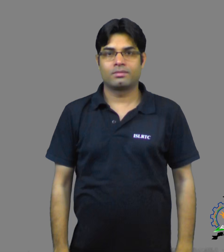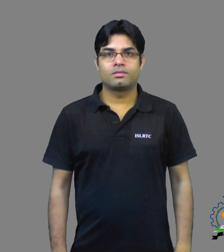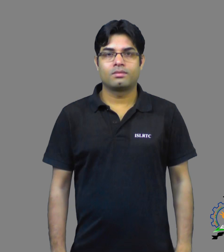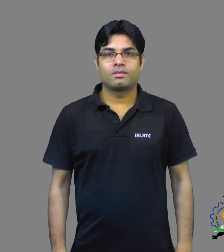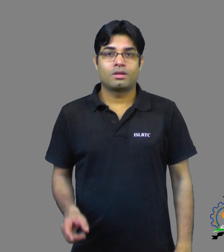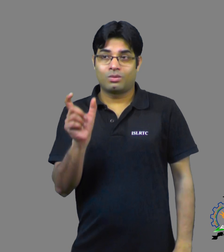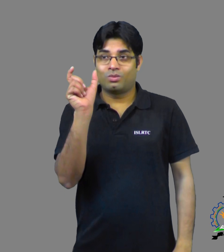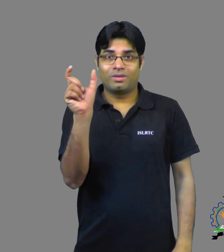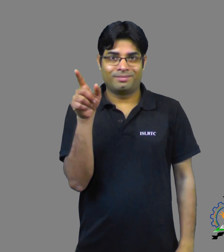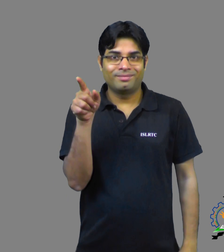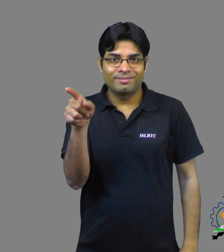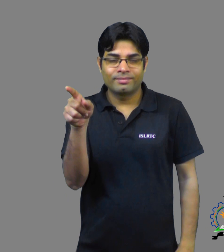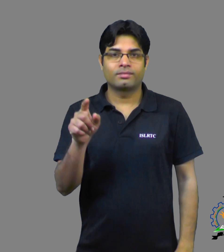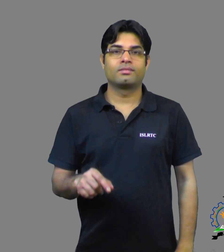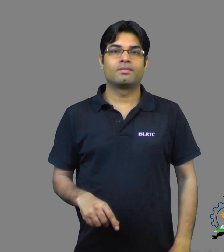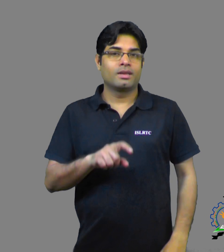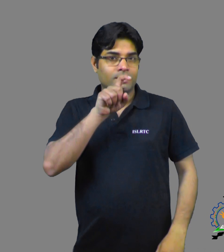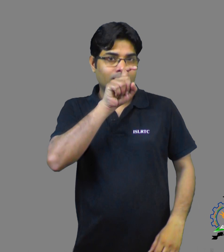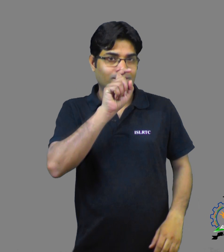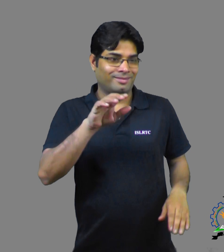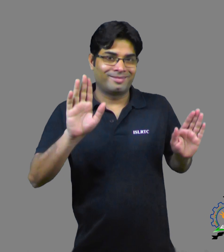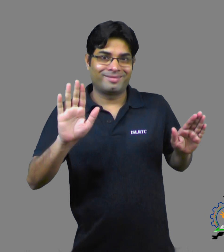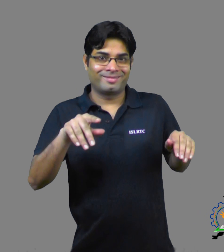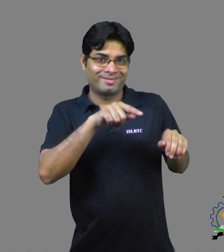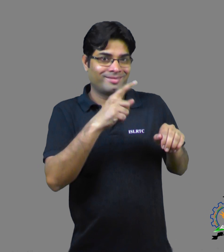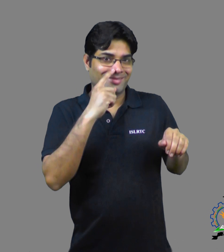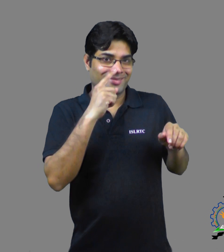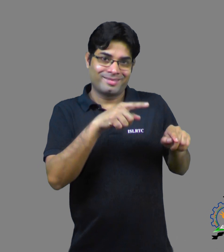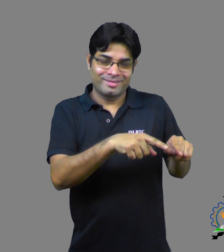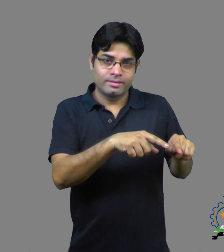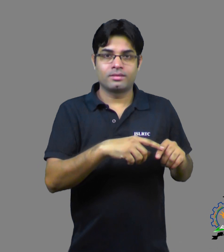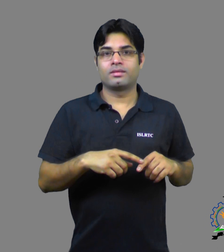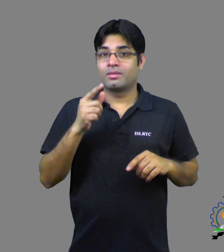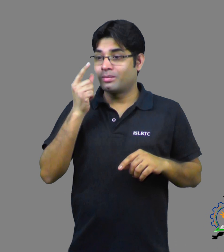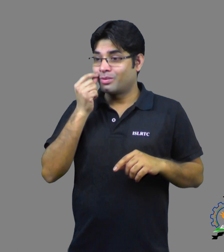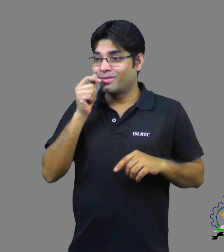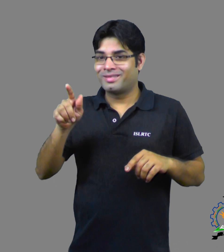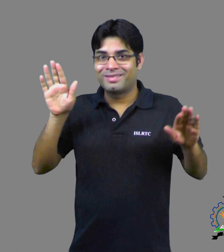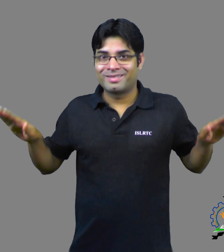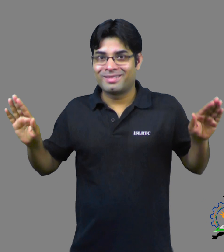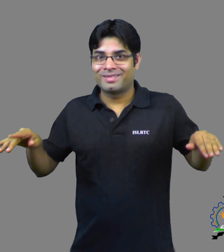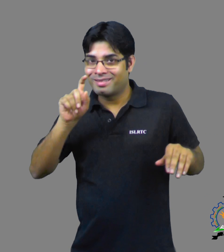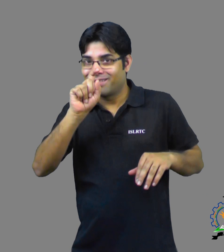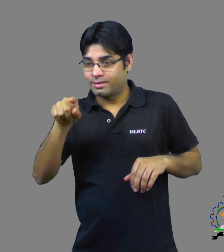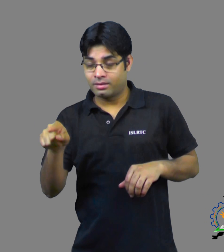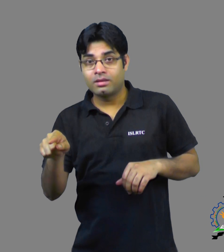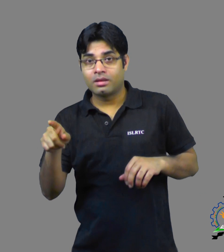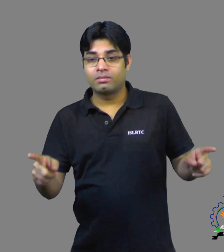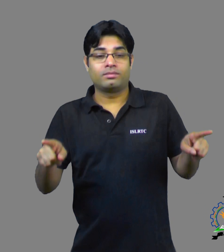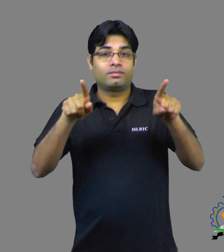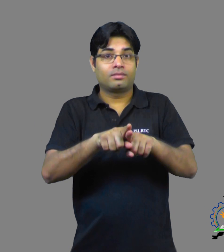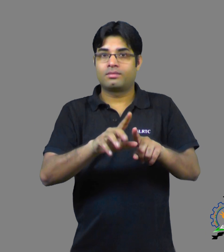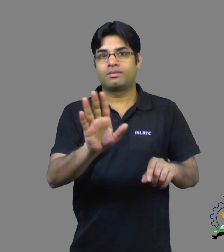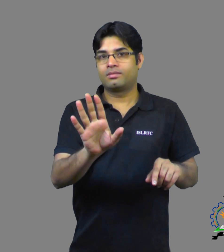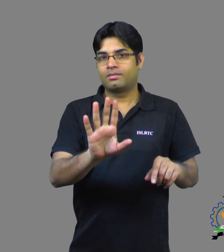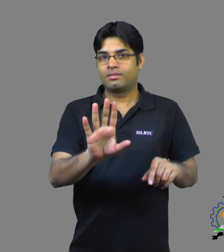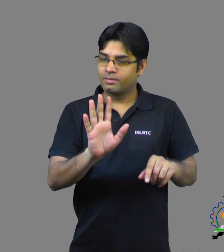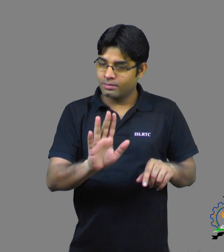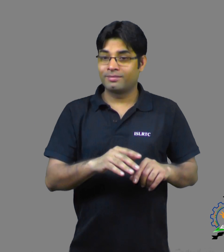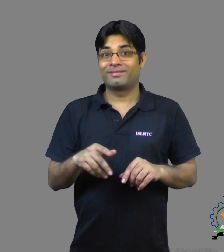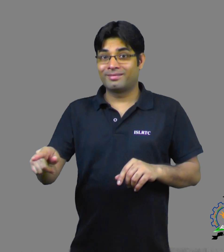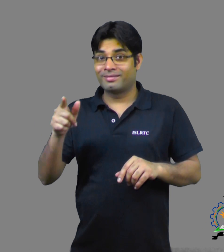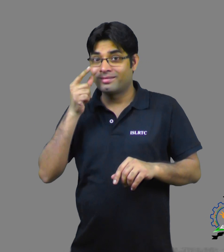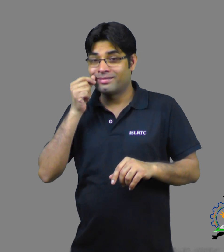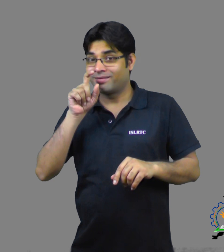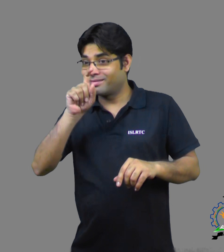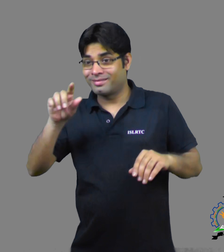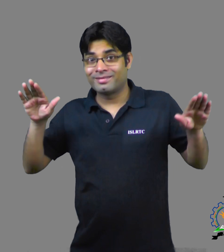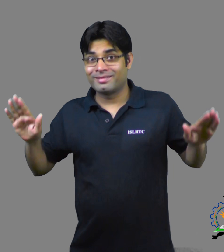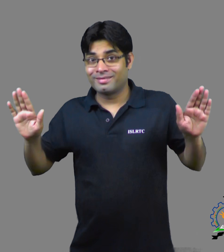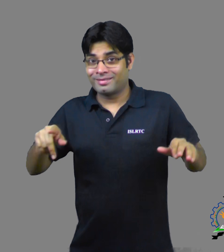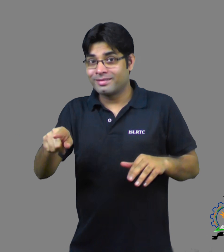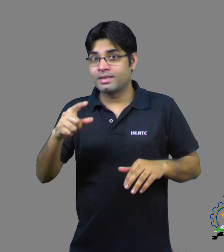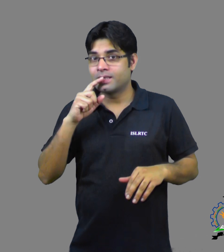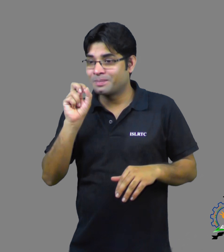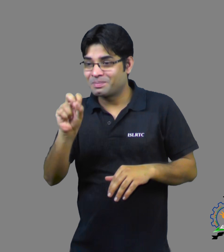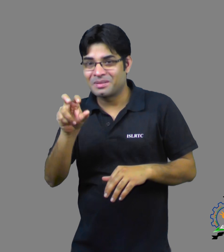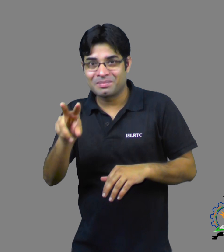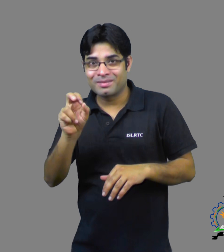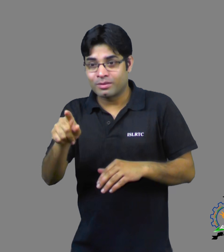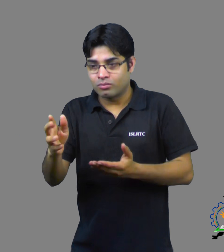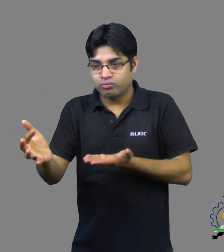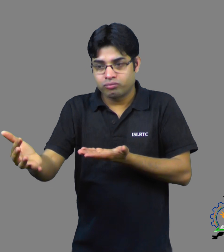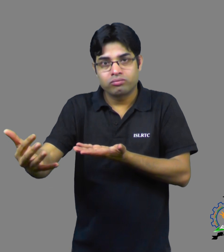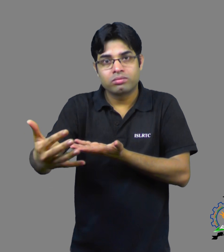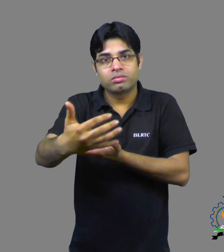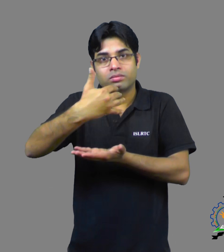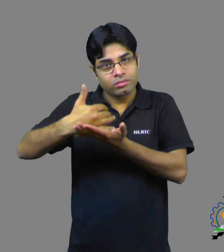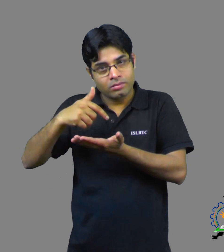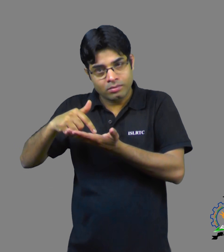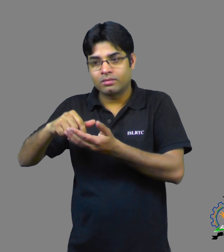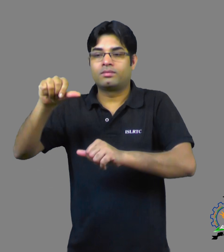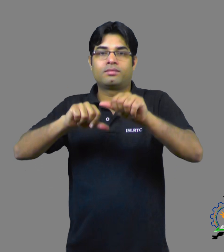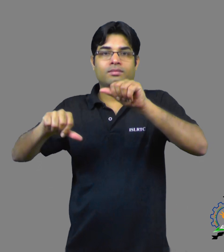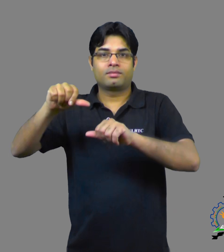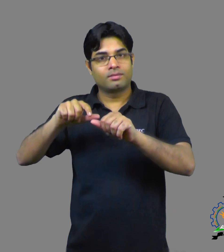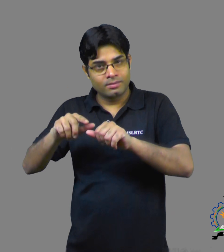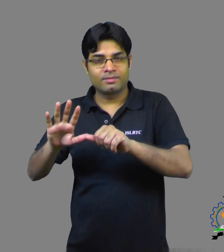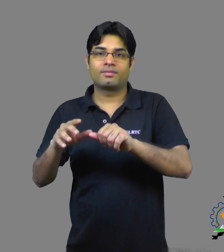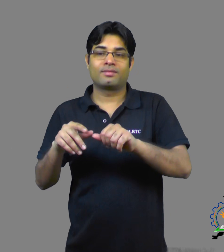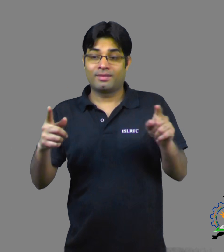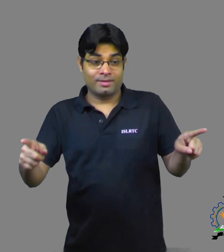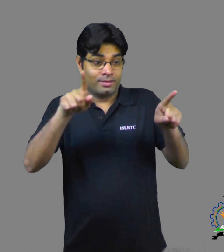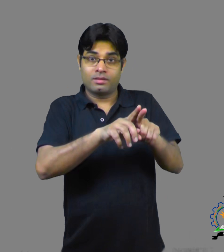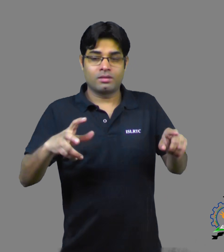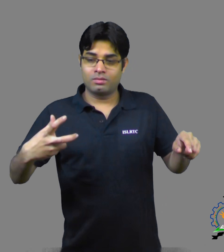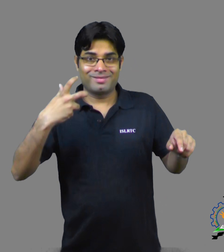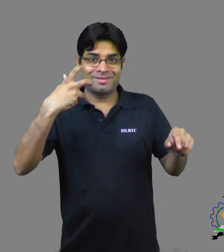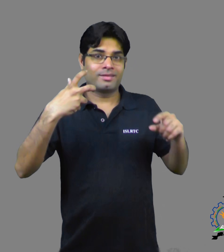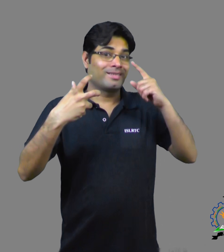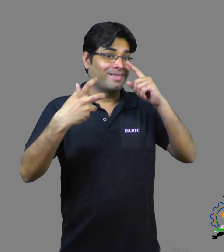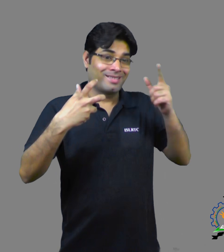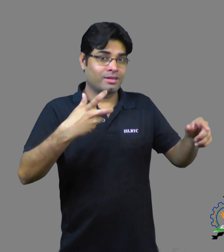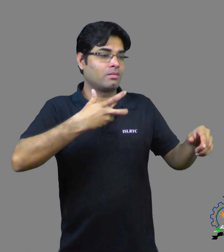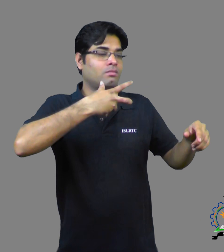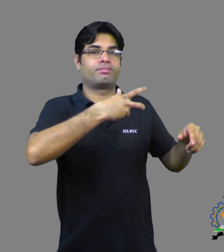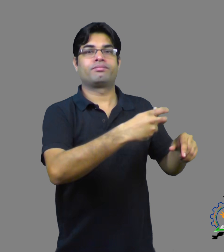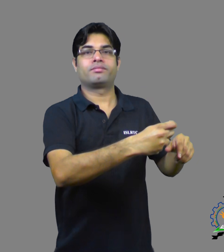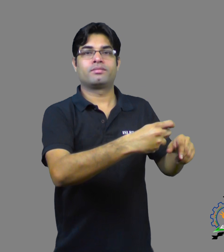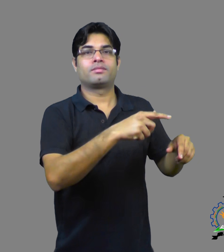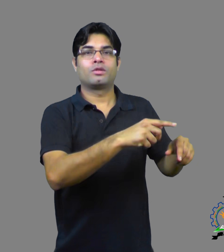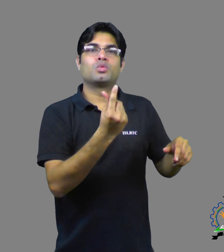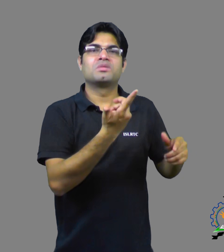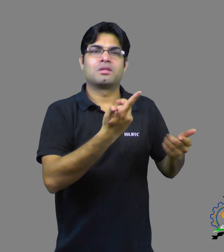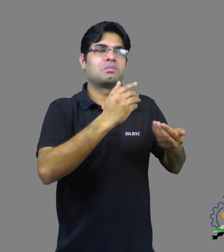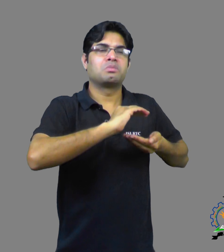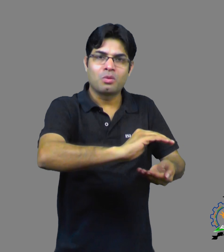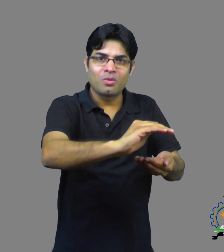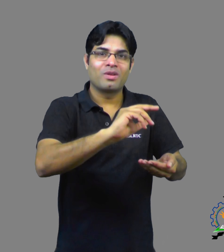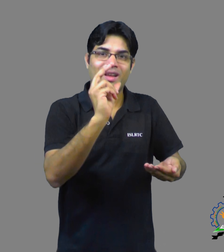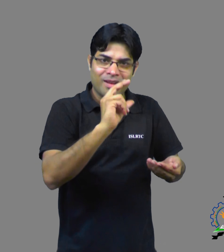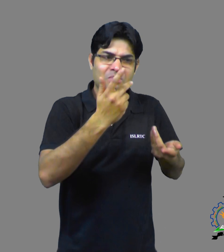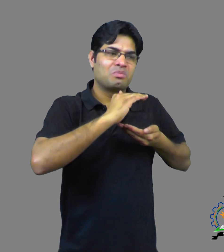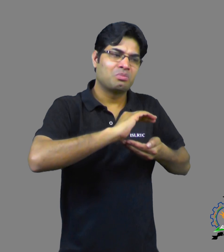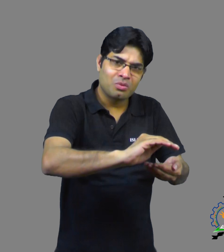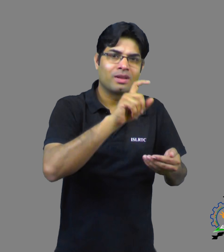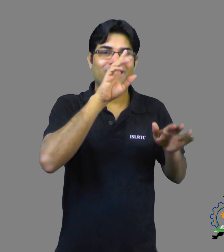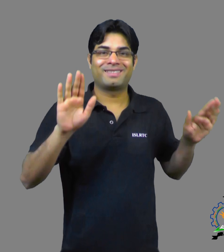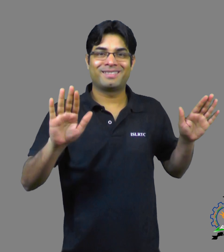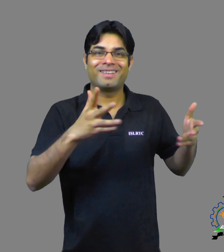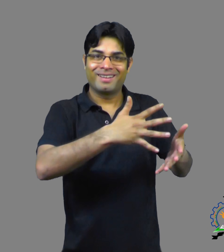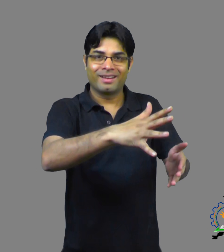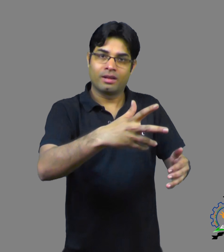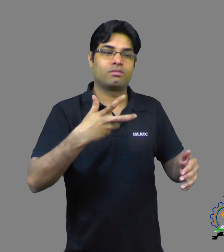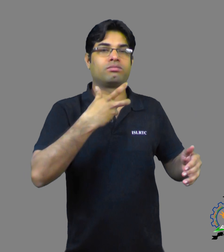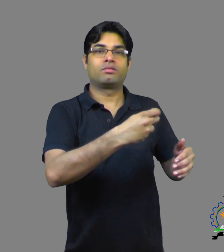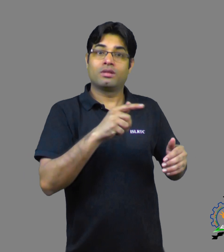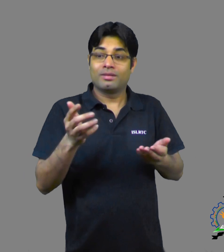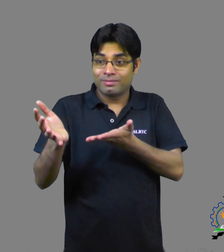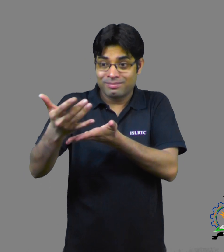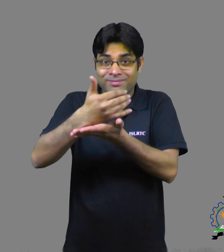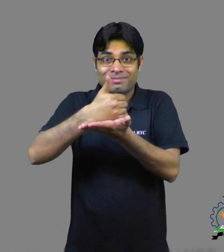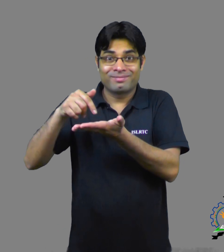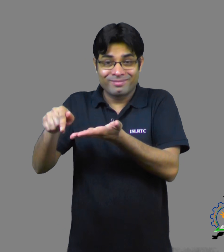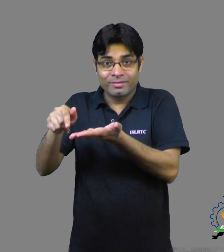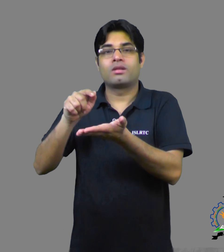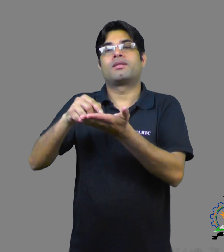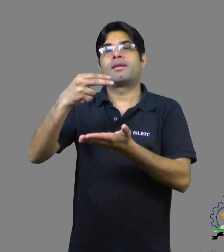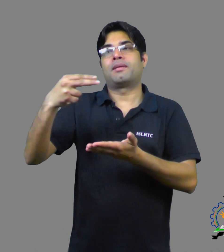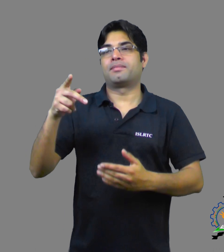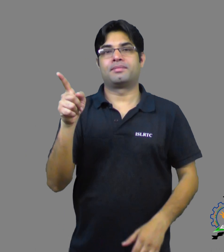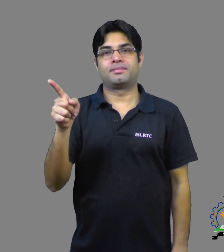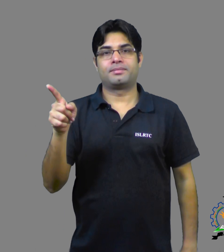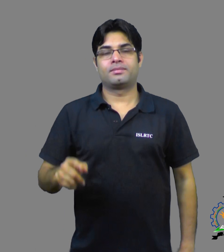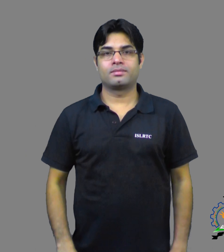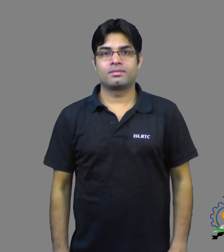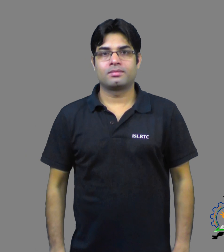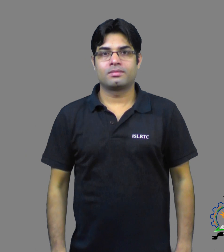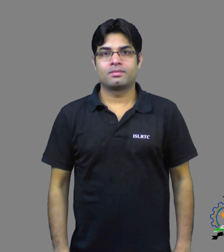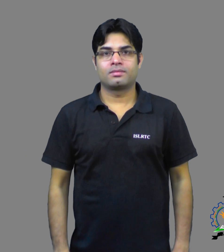Artificial Insemination